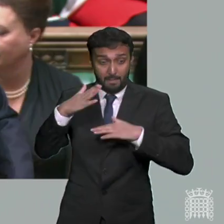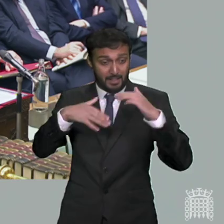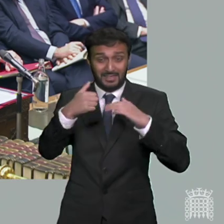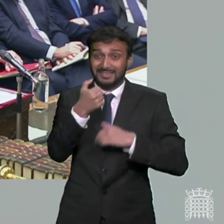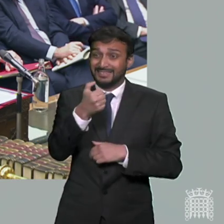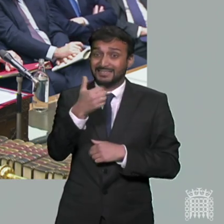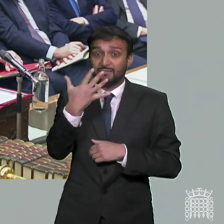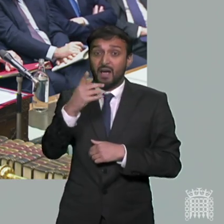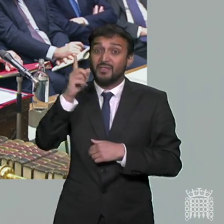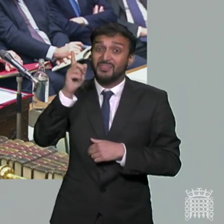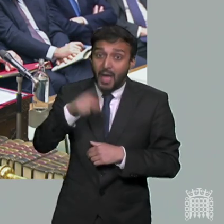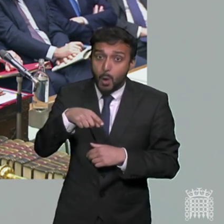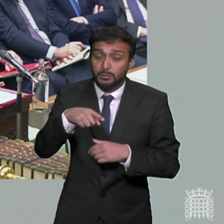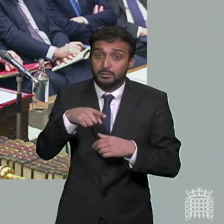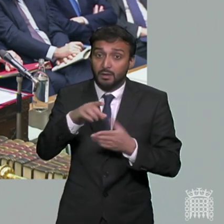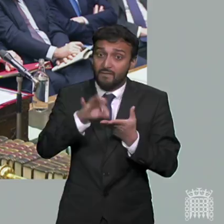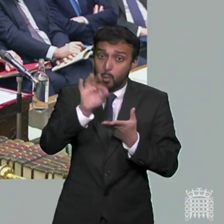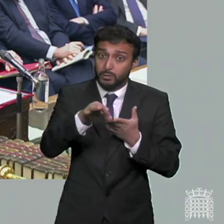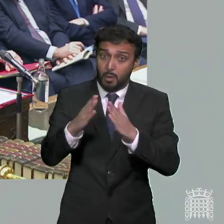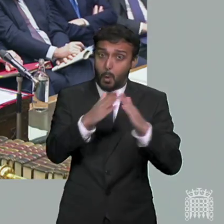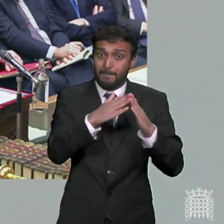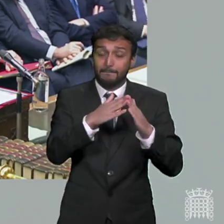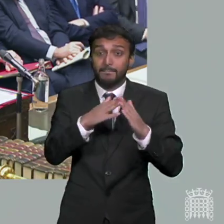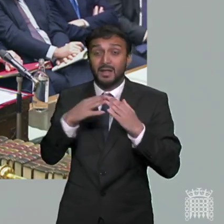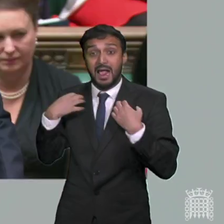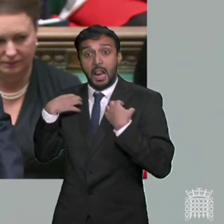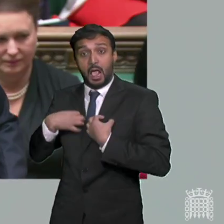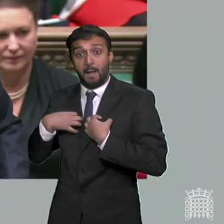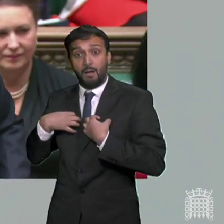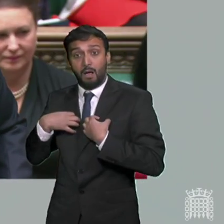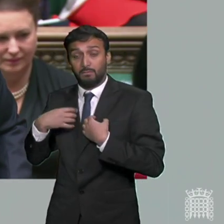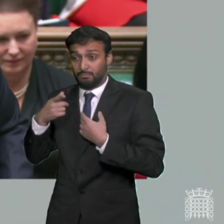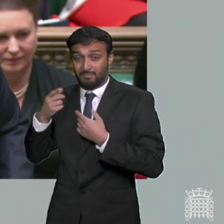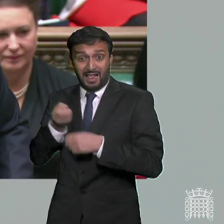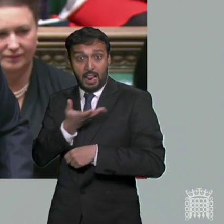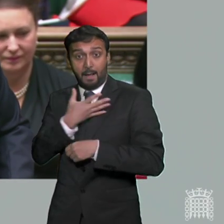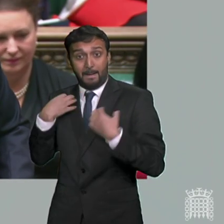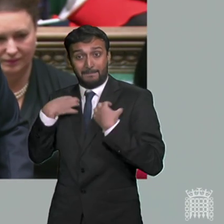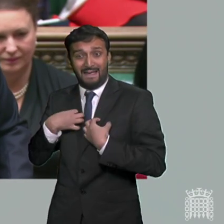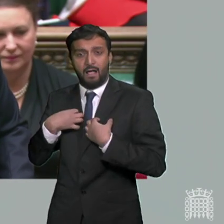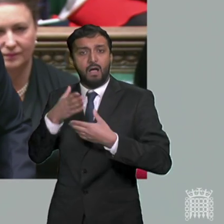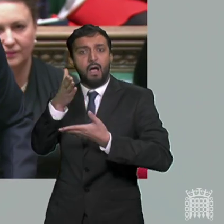The current Labour Mayor—he has built half of that amount.